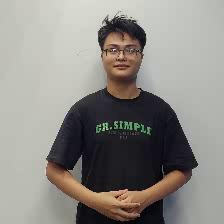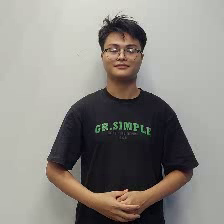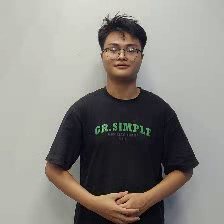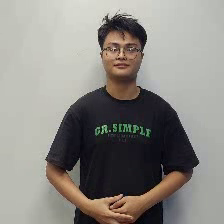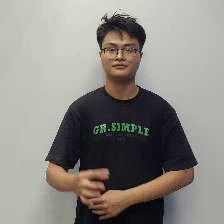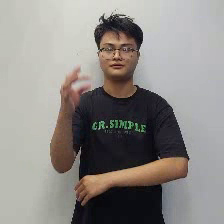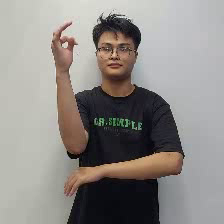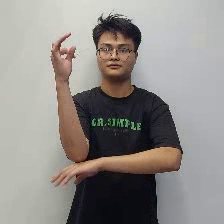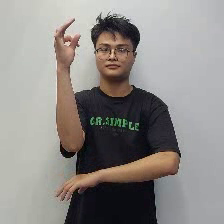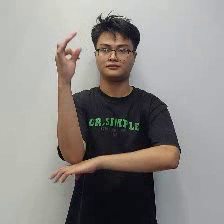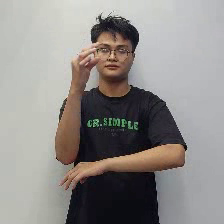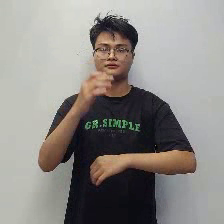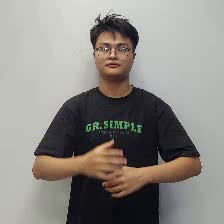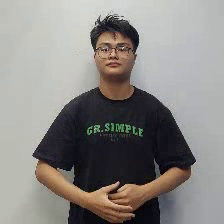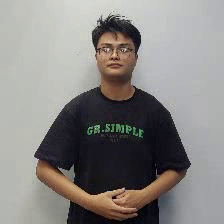Trưa